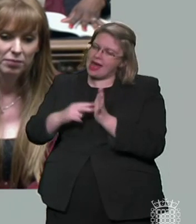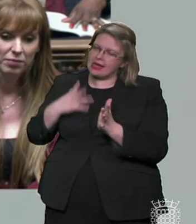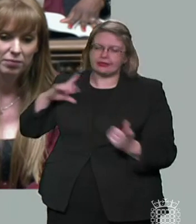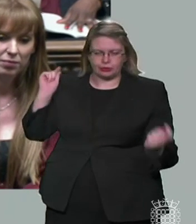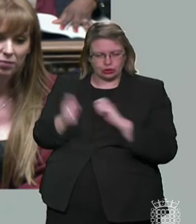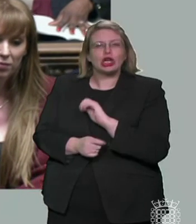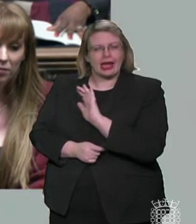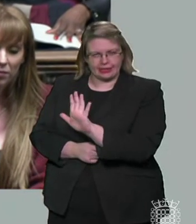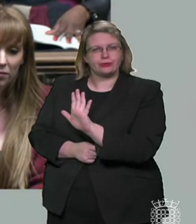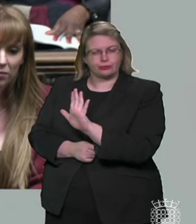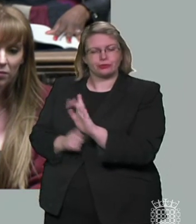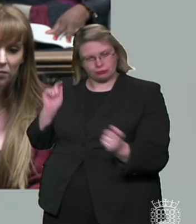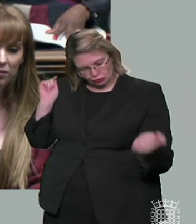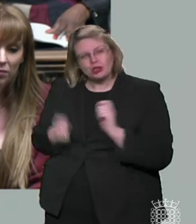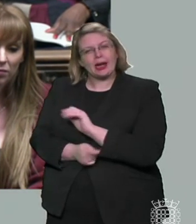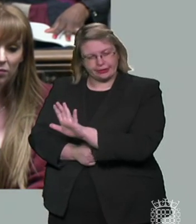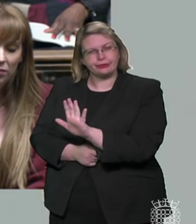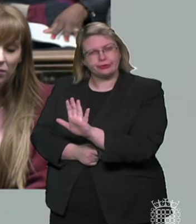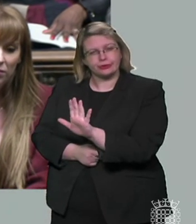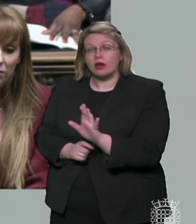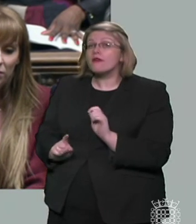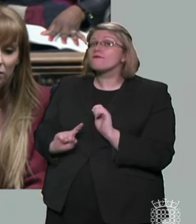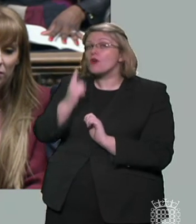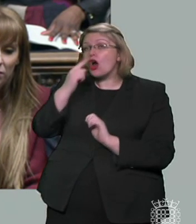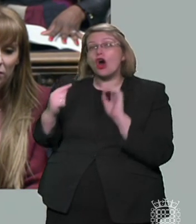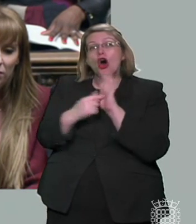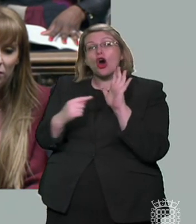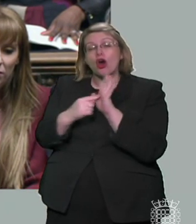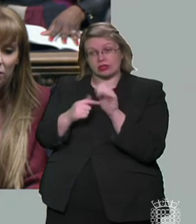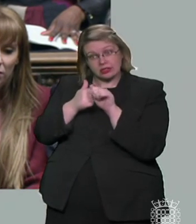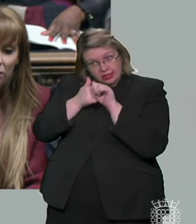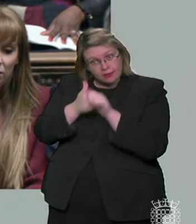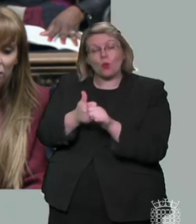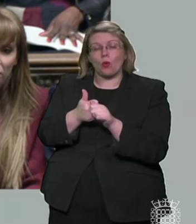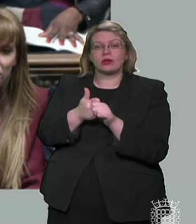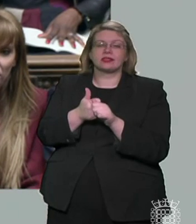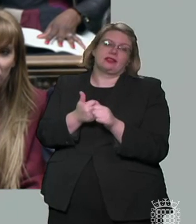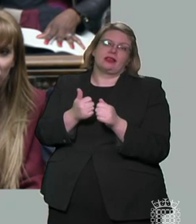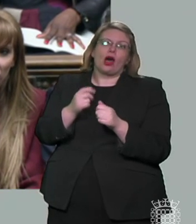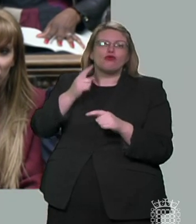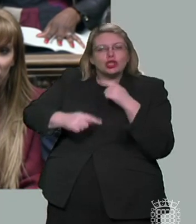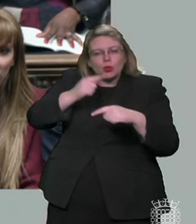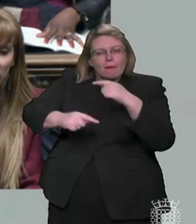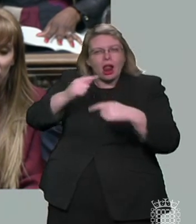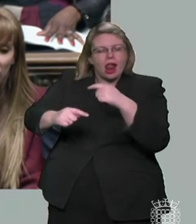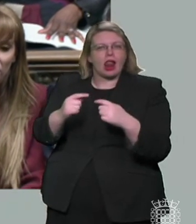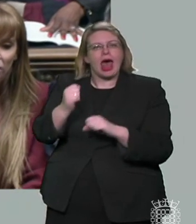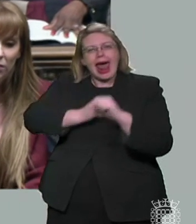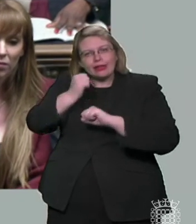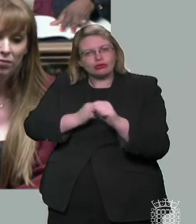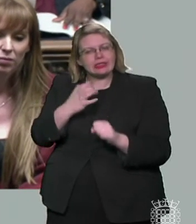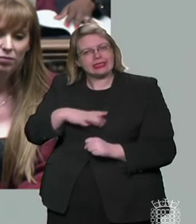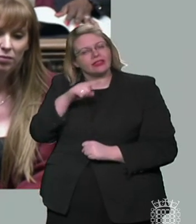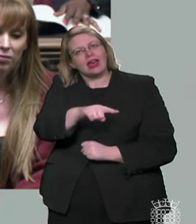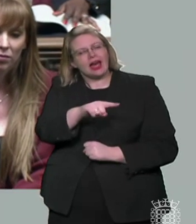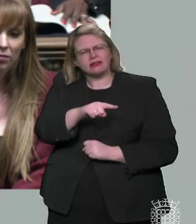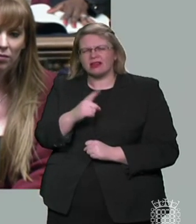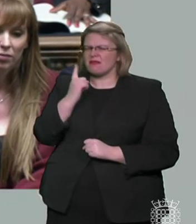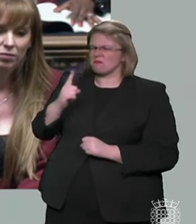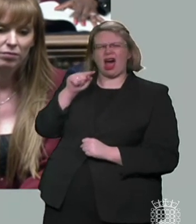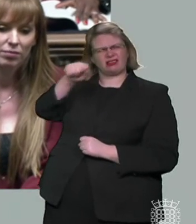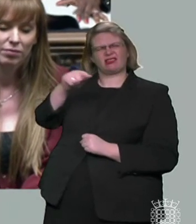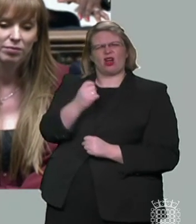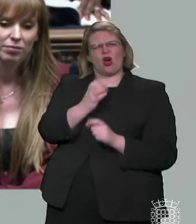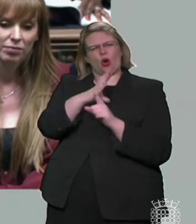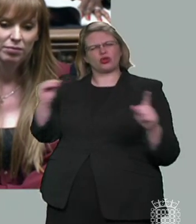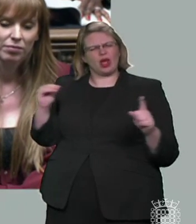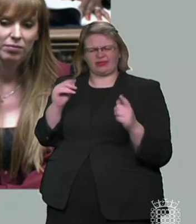That starts with supporting new nuclear and renewables, but the Conservatives have effectively banned new onshore wind.